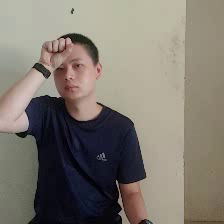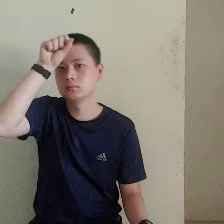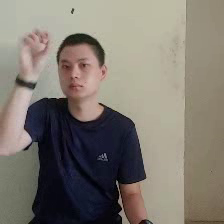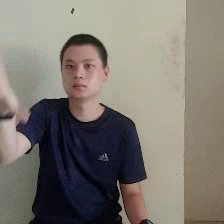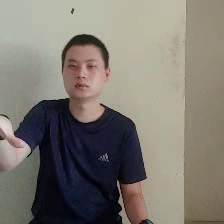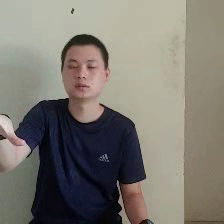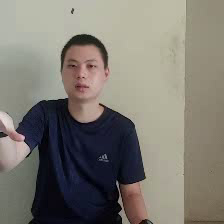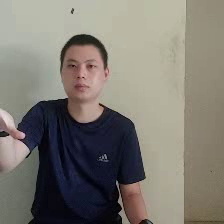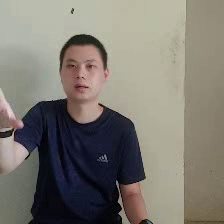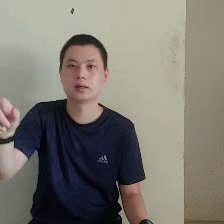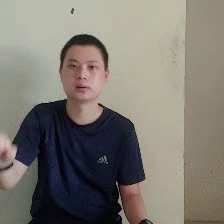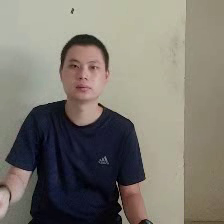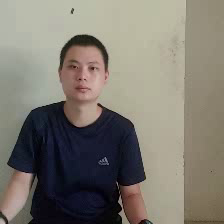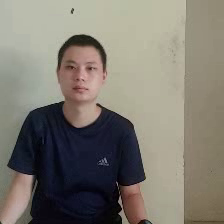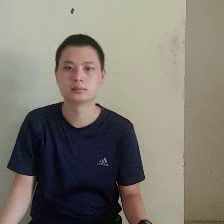Dạy dỗ